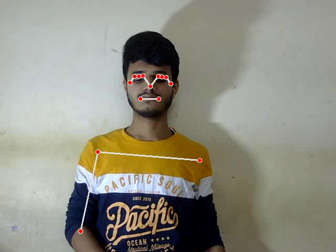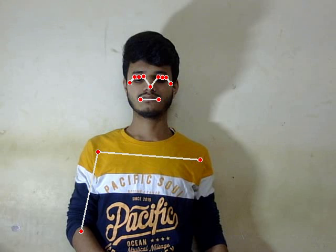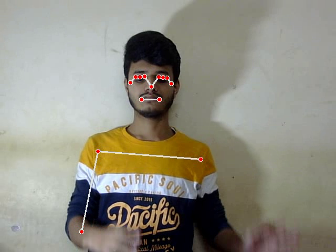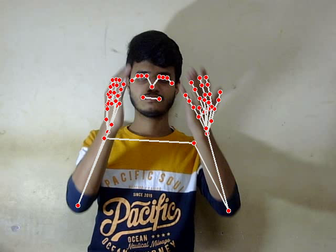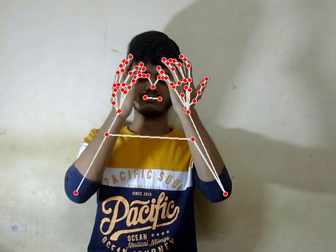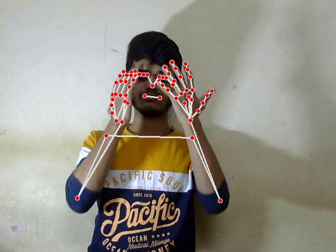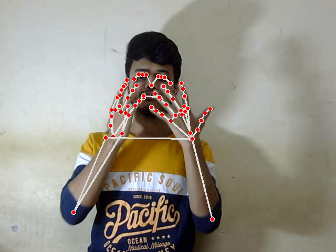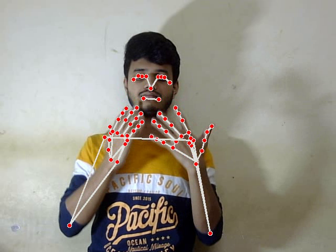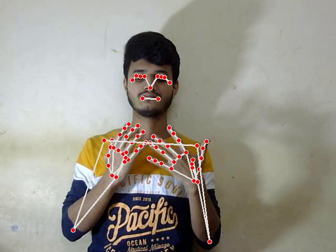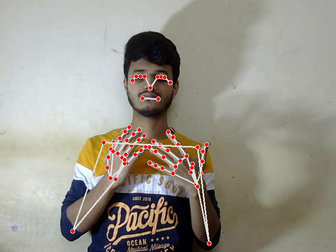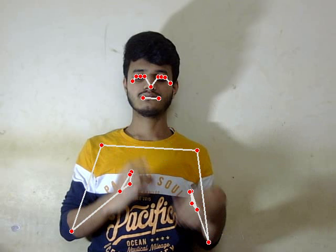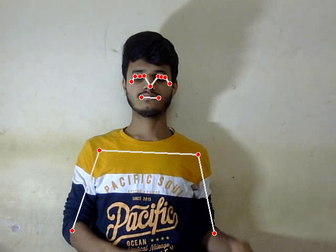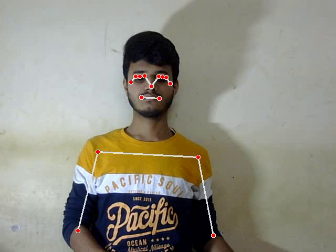sad